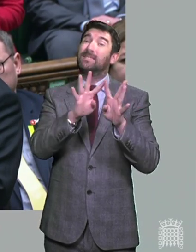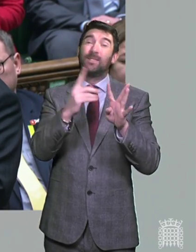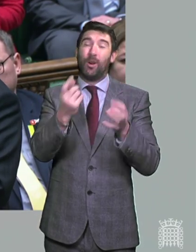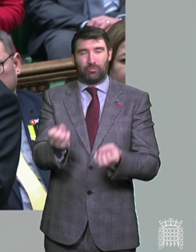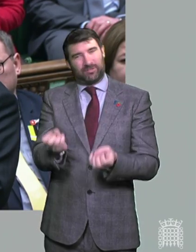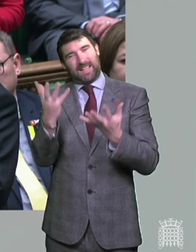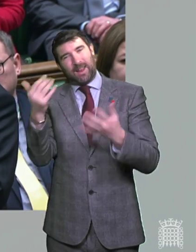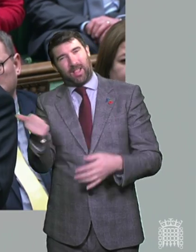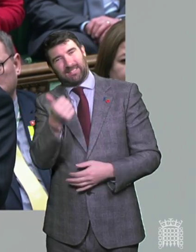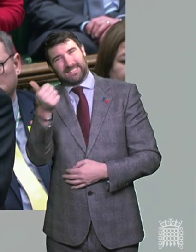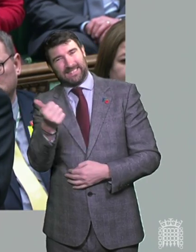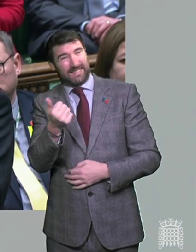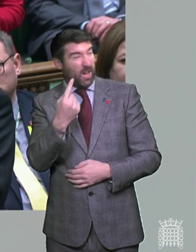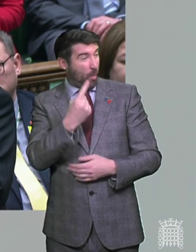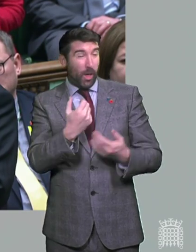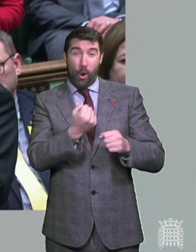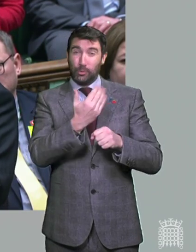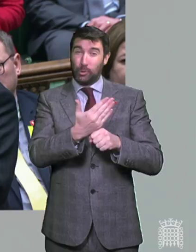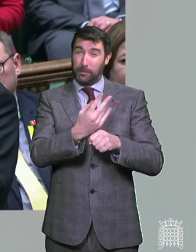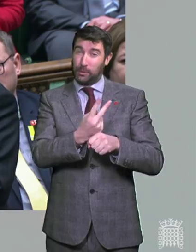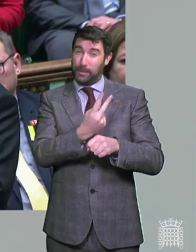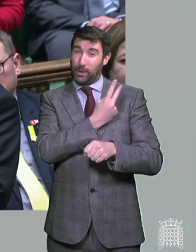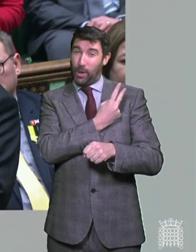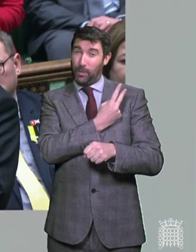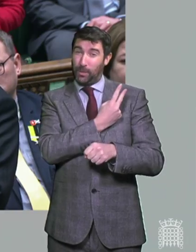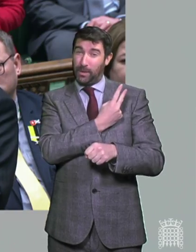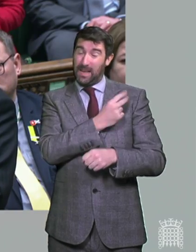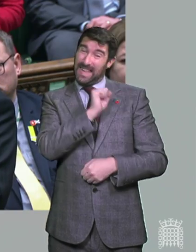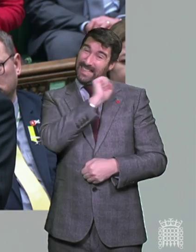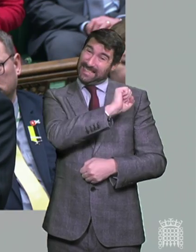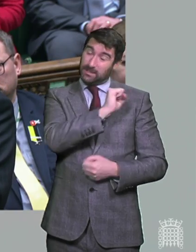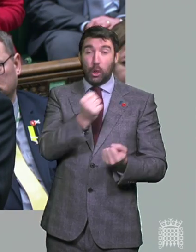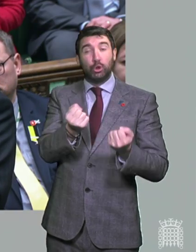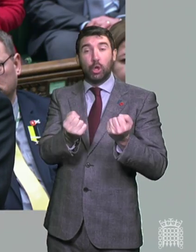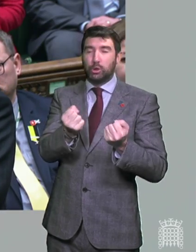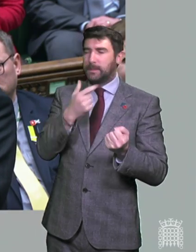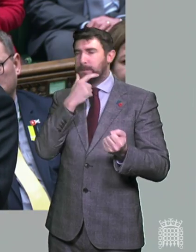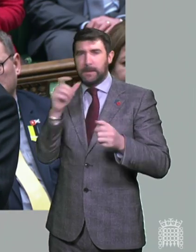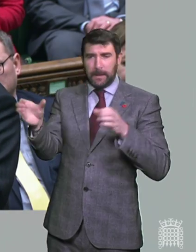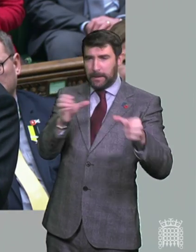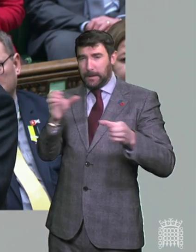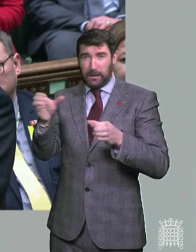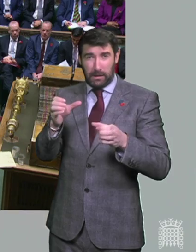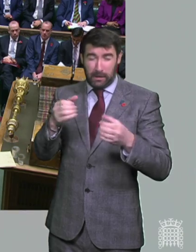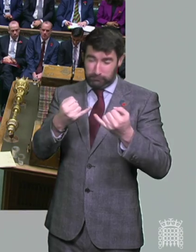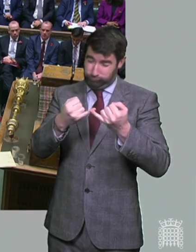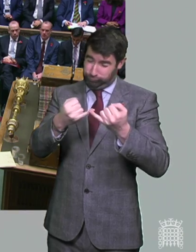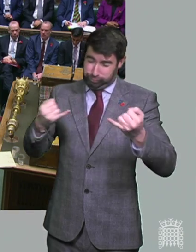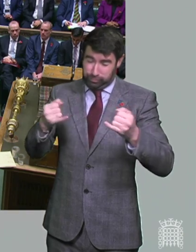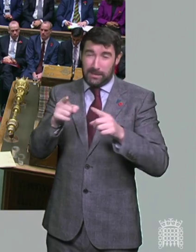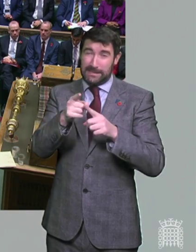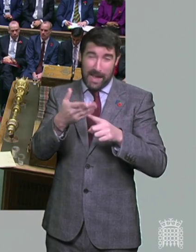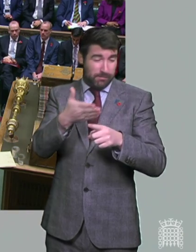A couple of weeks into the job, it turns out that this Prime Minister’s judgment is every bit as bad as his predecessor’s.